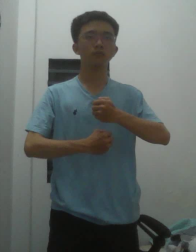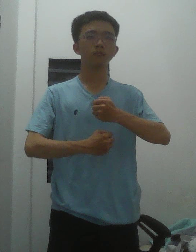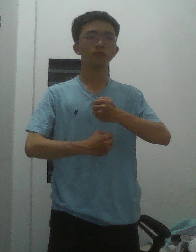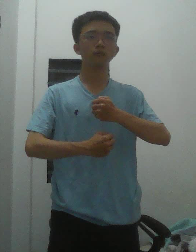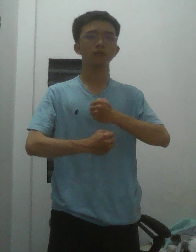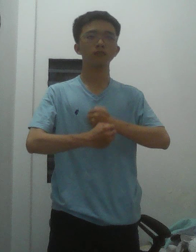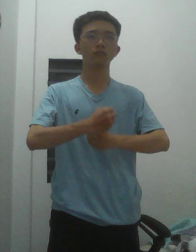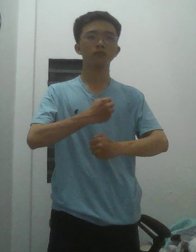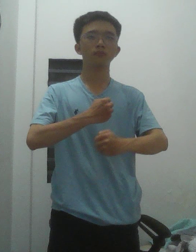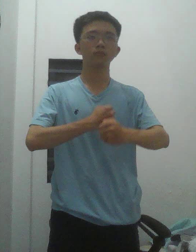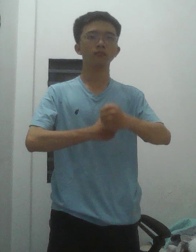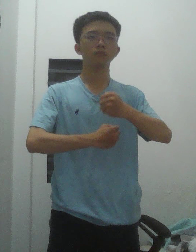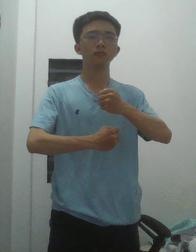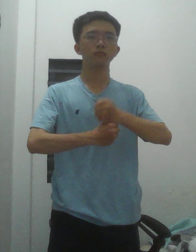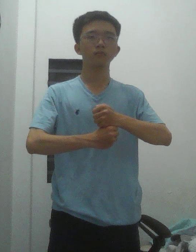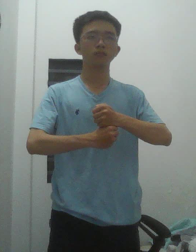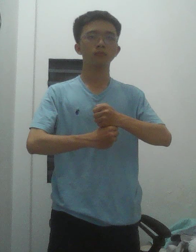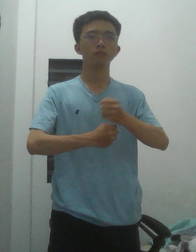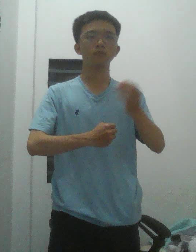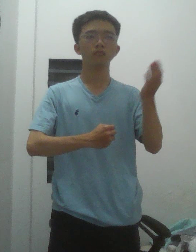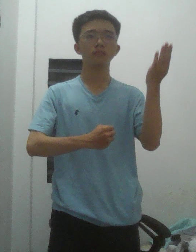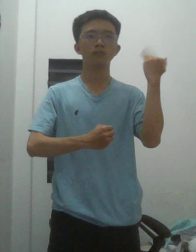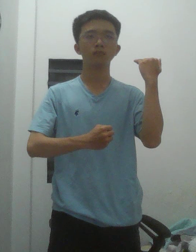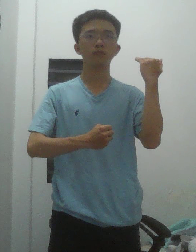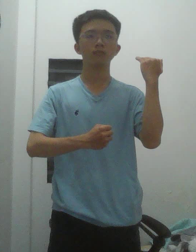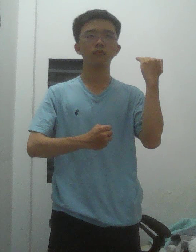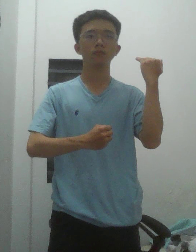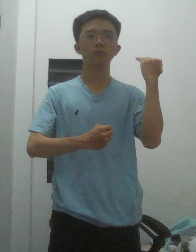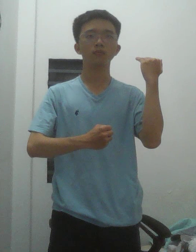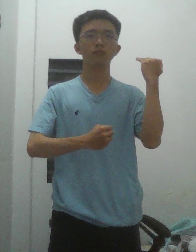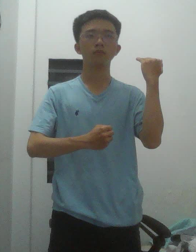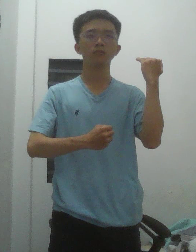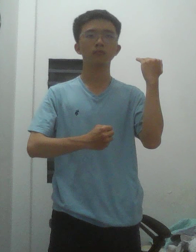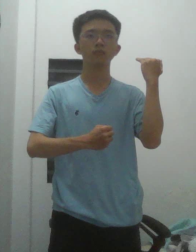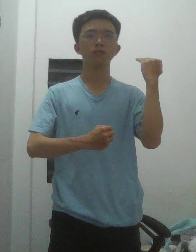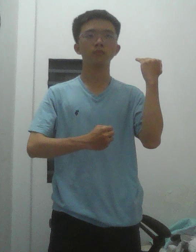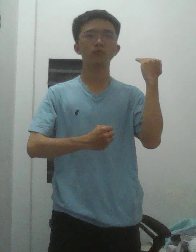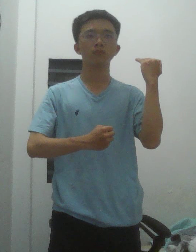nam truoc